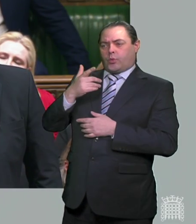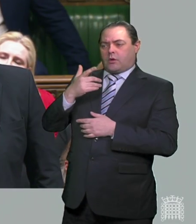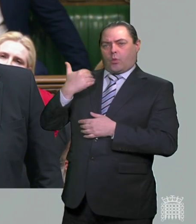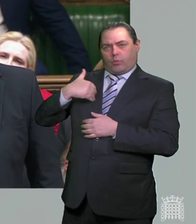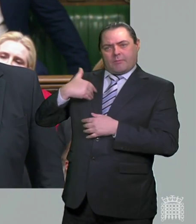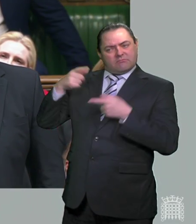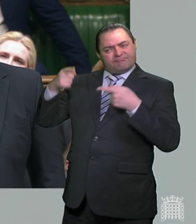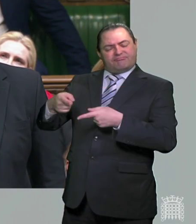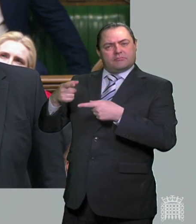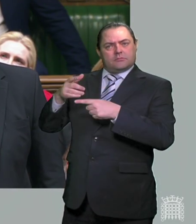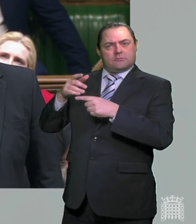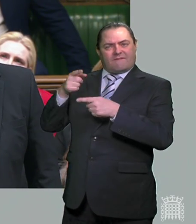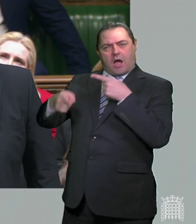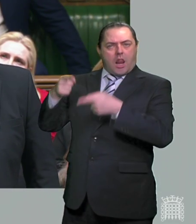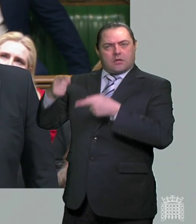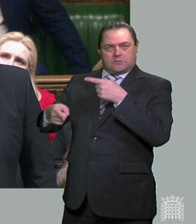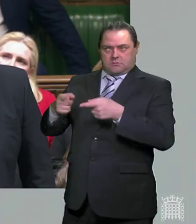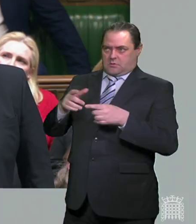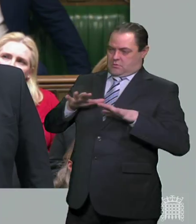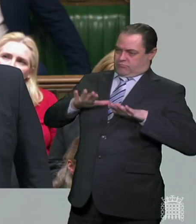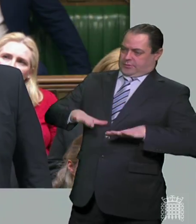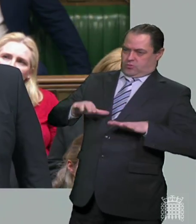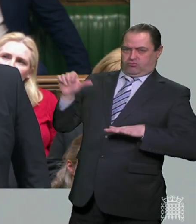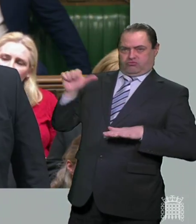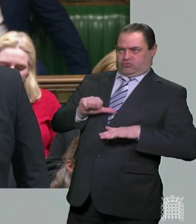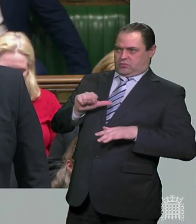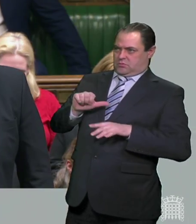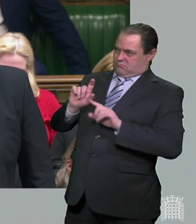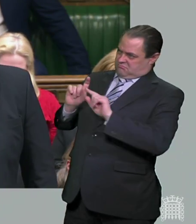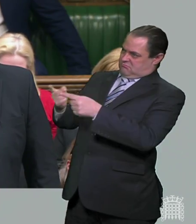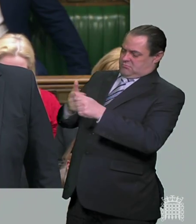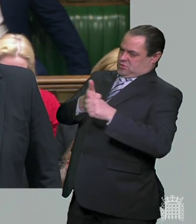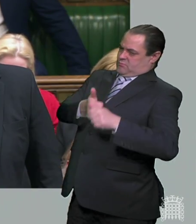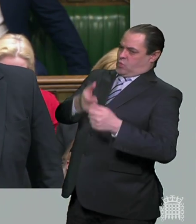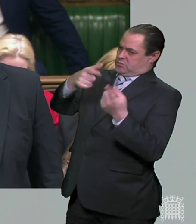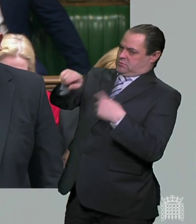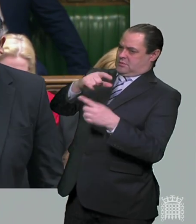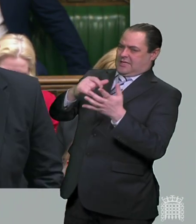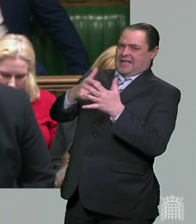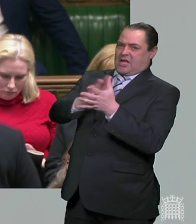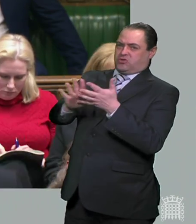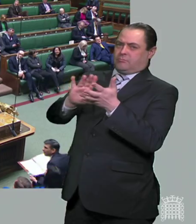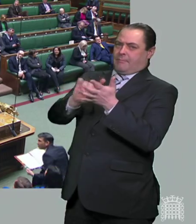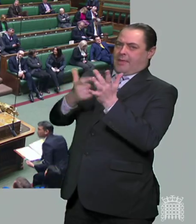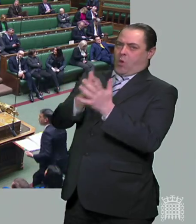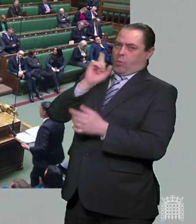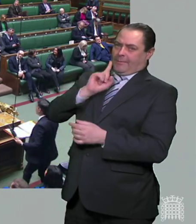Does he agree that the UK Government should be standing in solidarity with Kashmiri women?